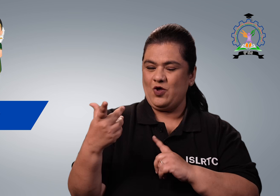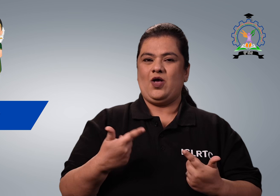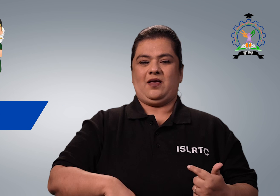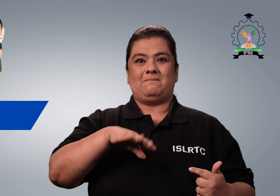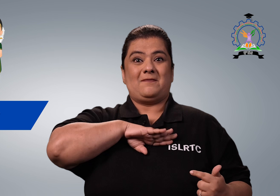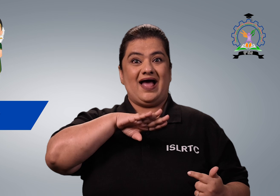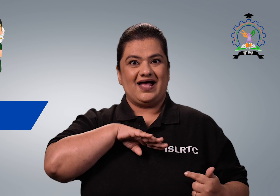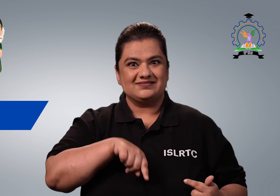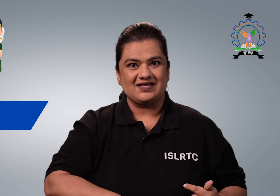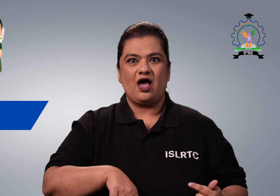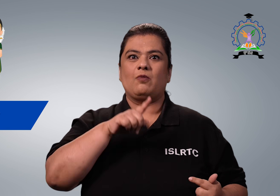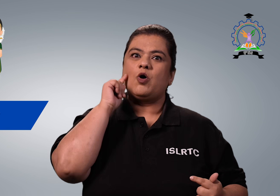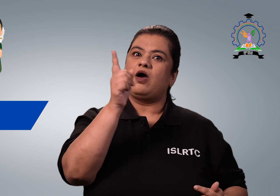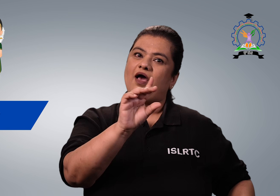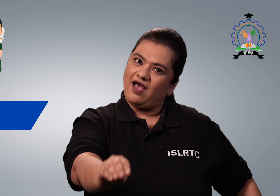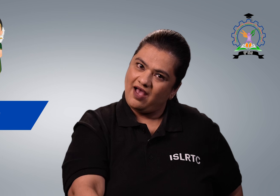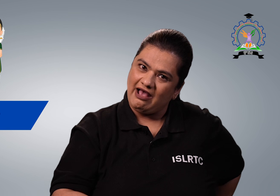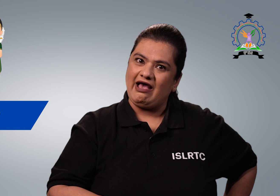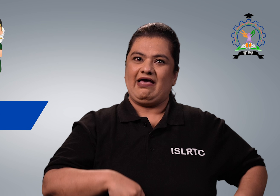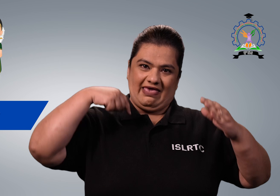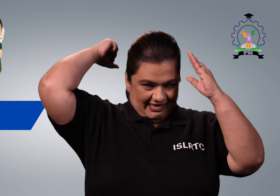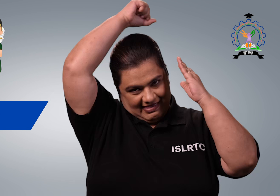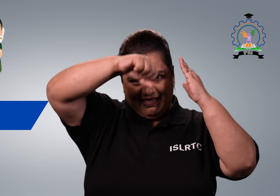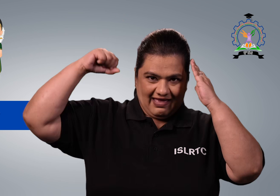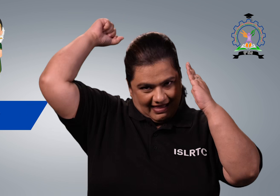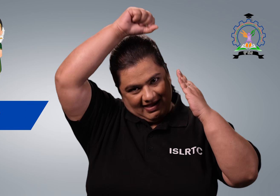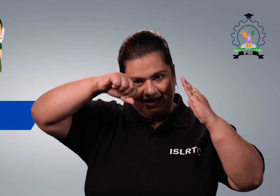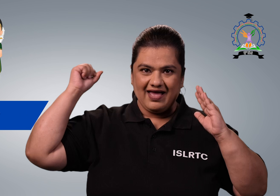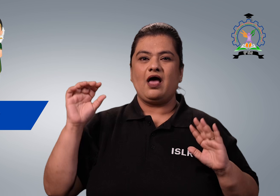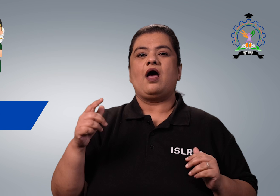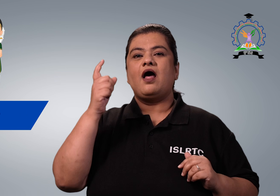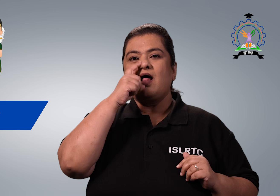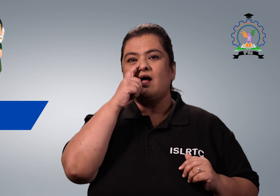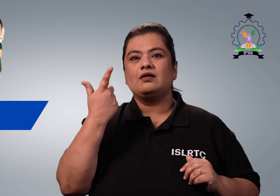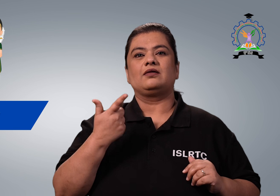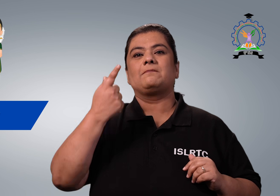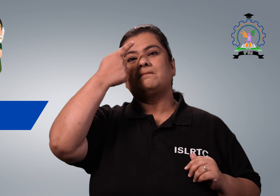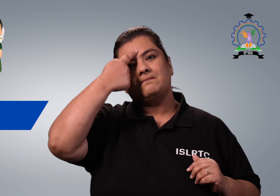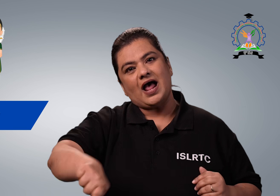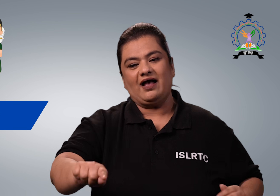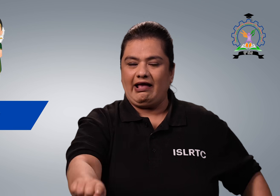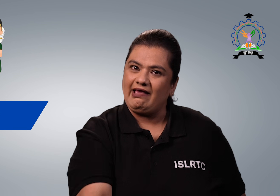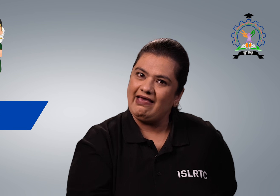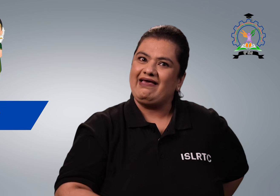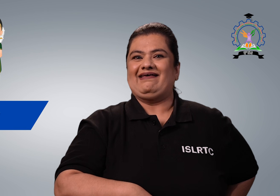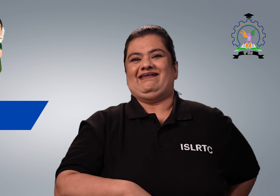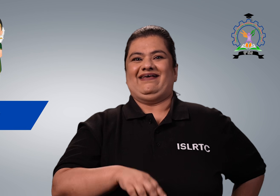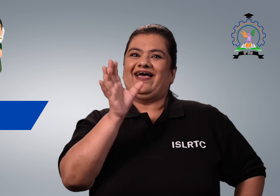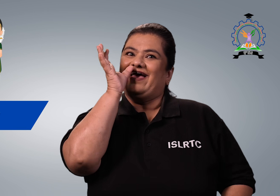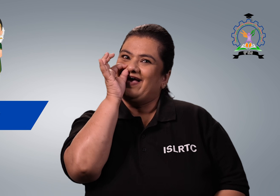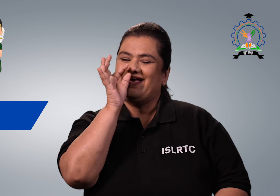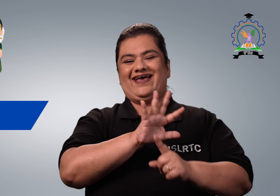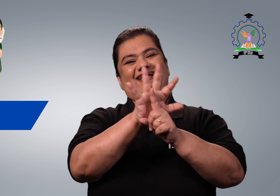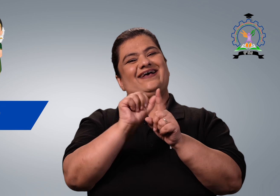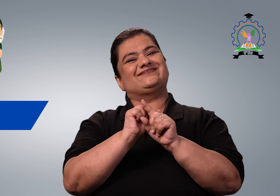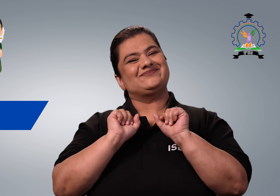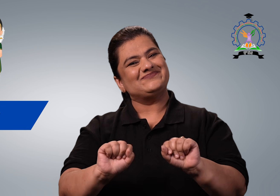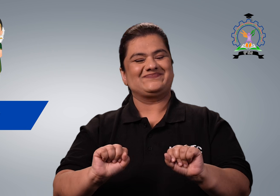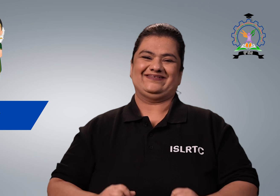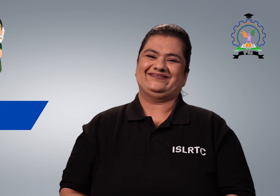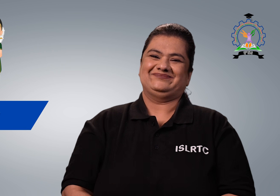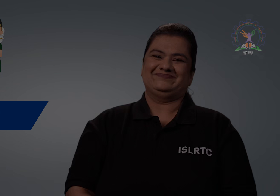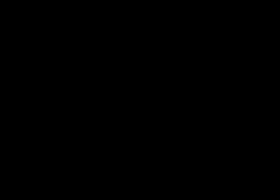In Maharashtra, the ethnic wear for men is dhoti and turban while for women it is nine-yard saree and a nose pin.